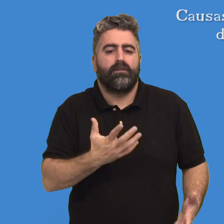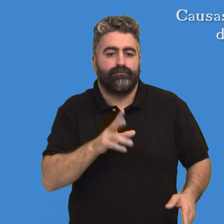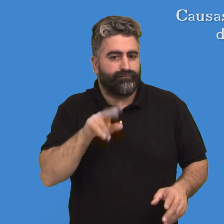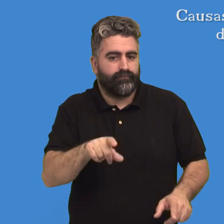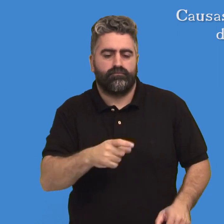verdad